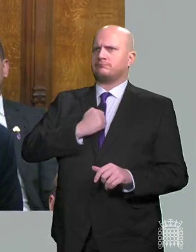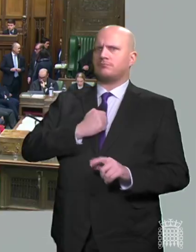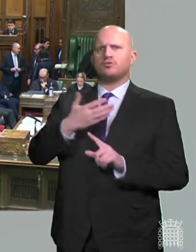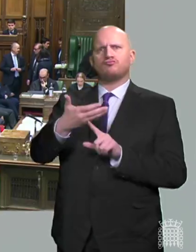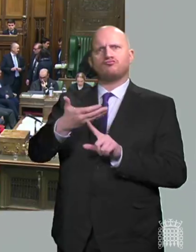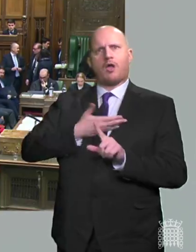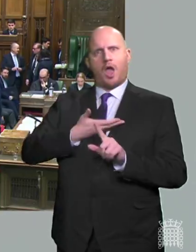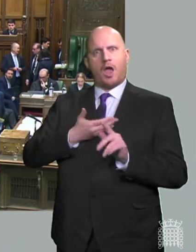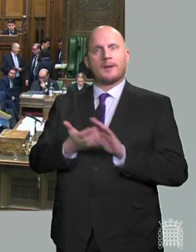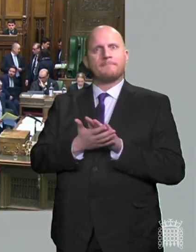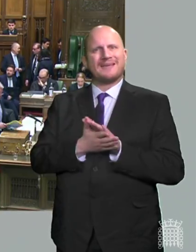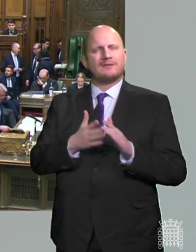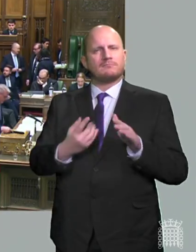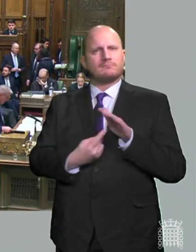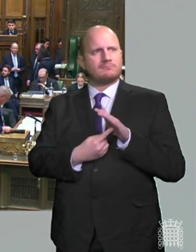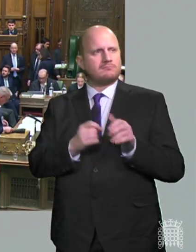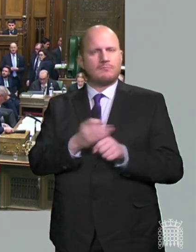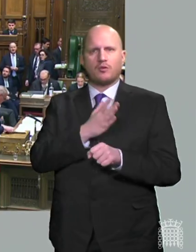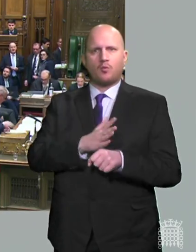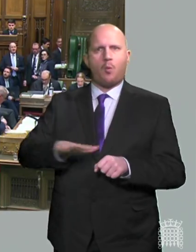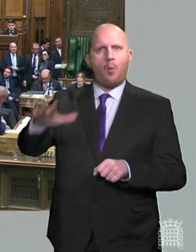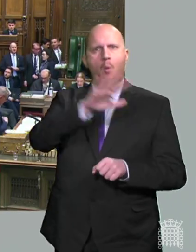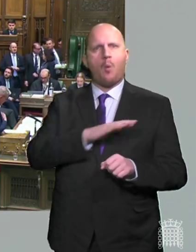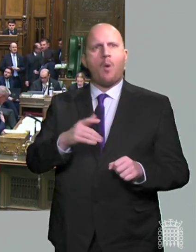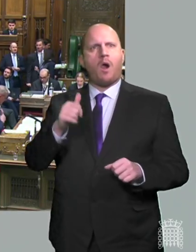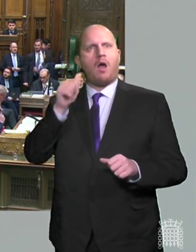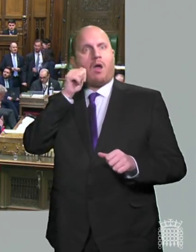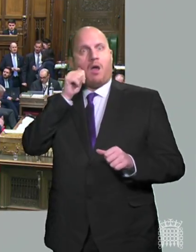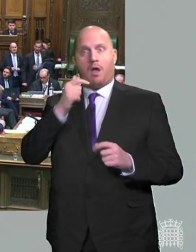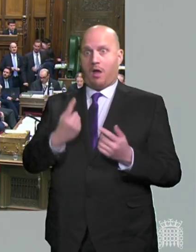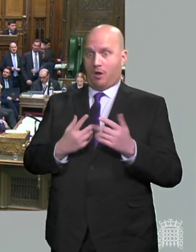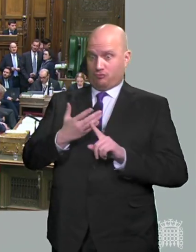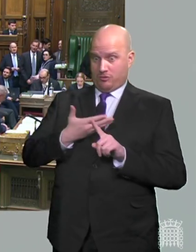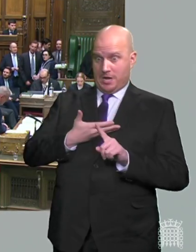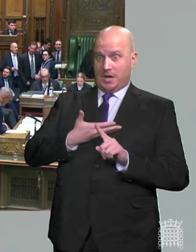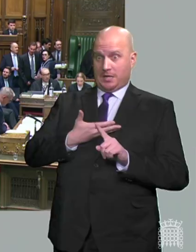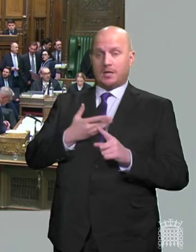My honourable Friend is absolutely right.